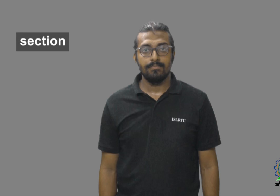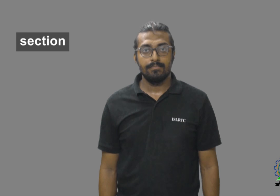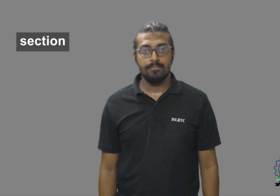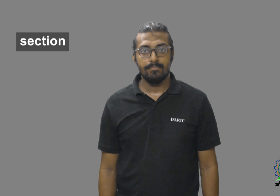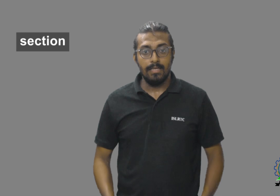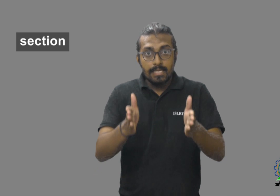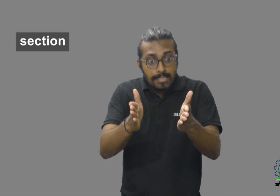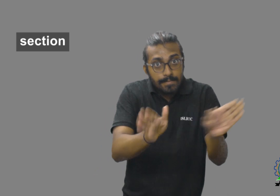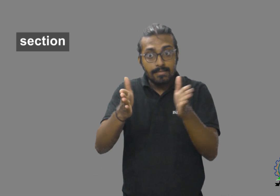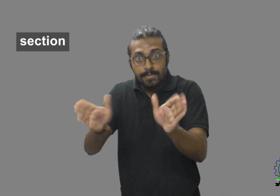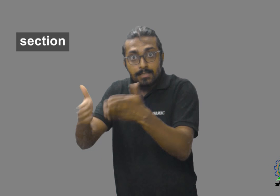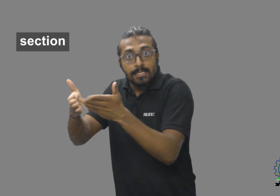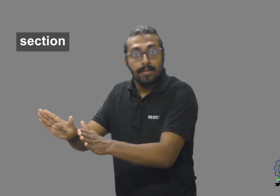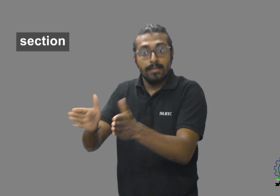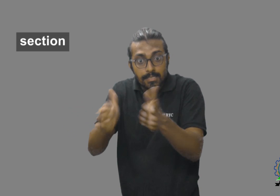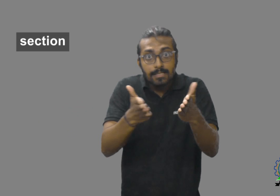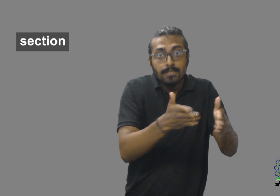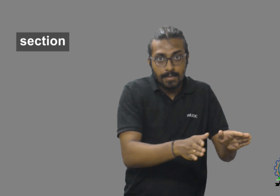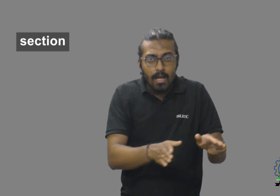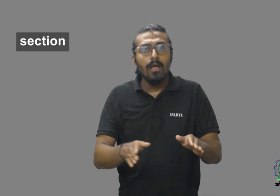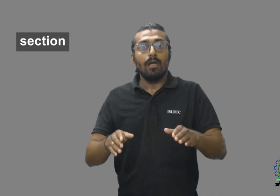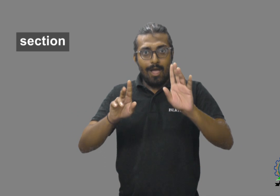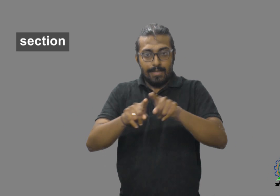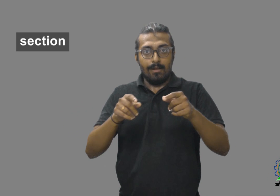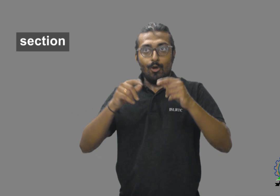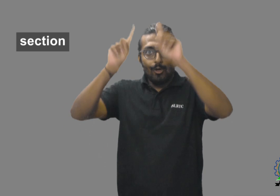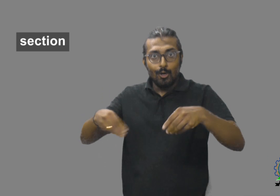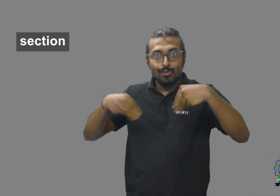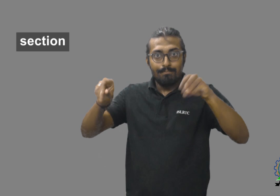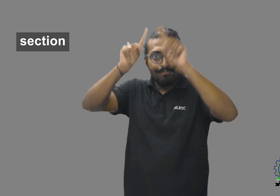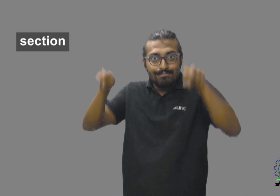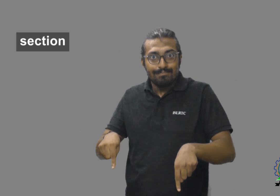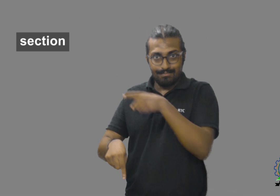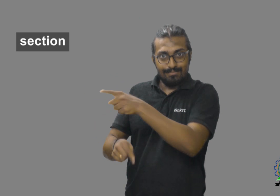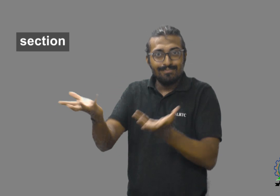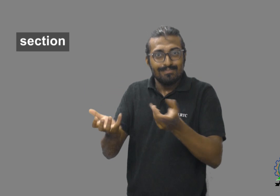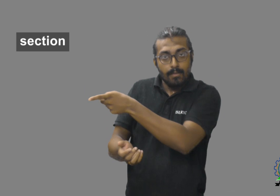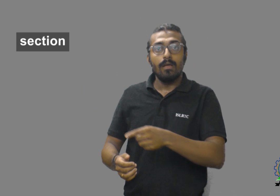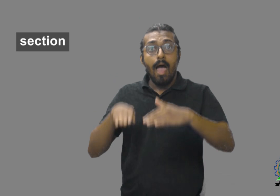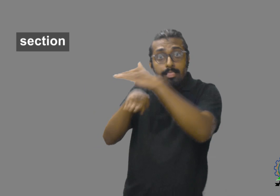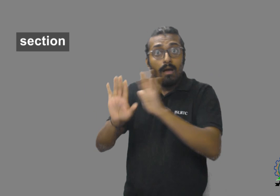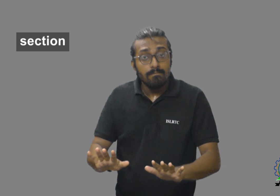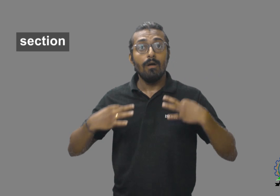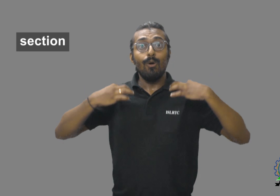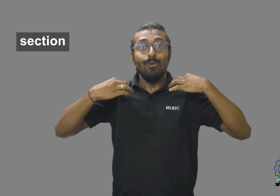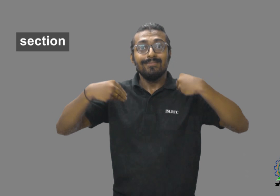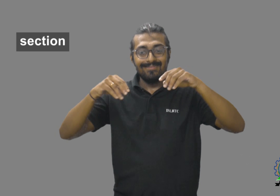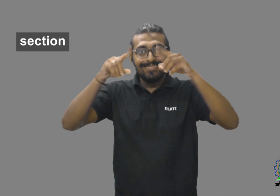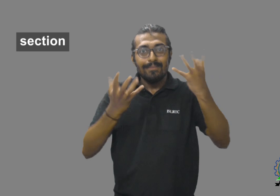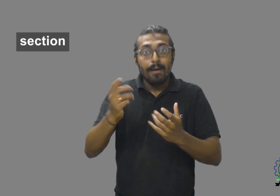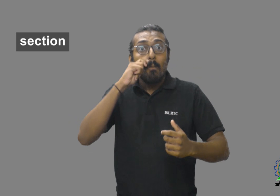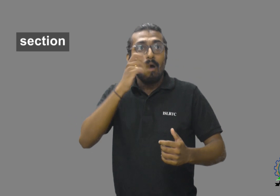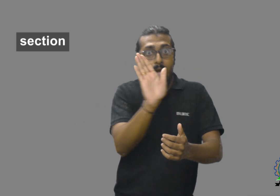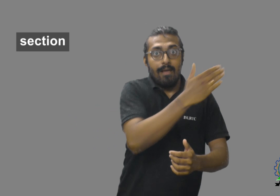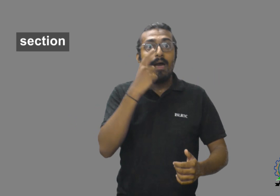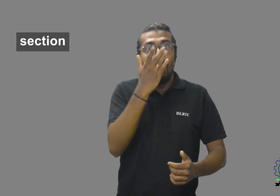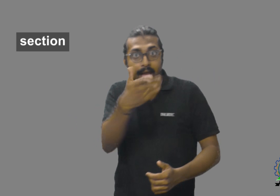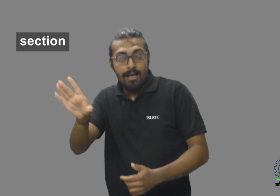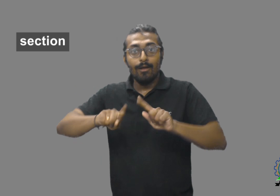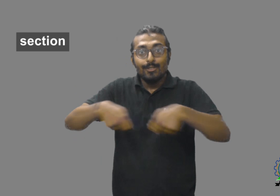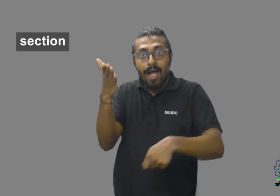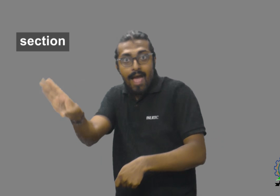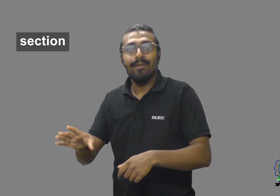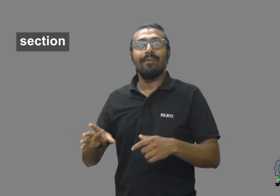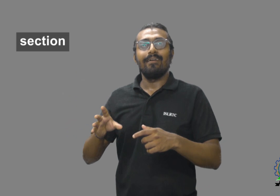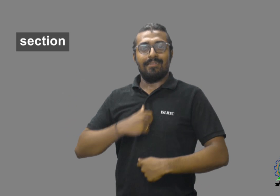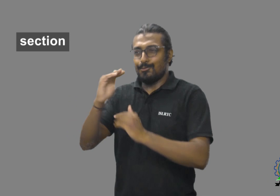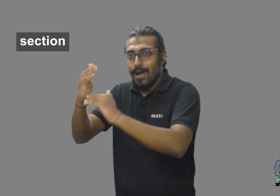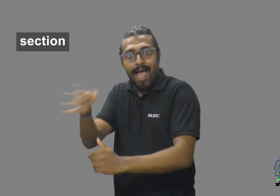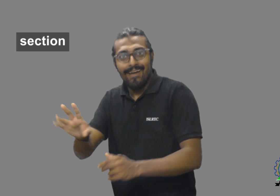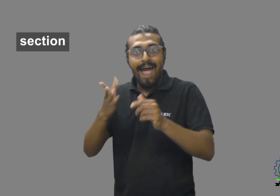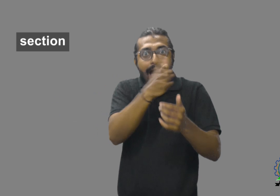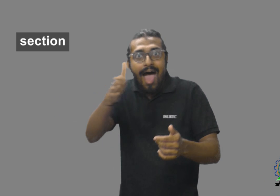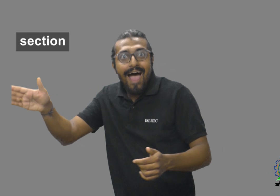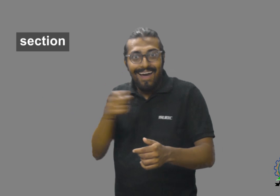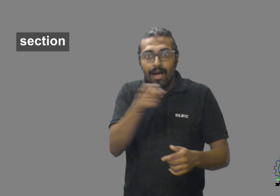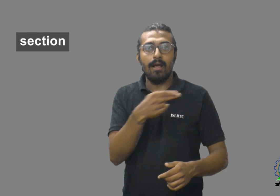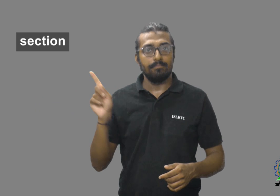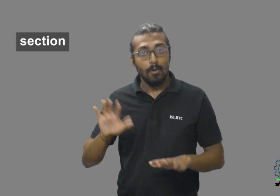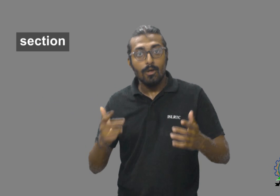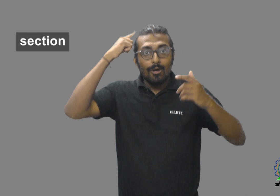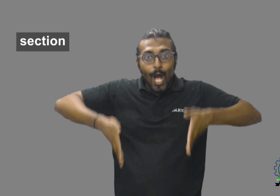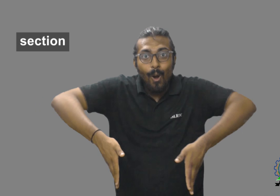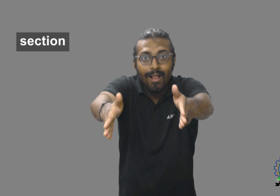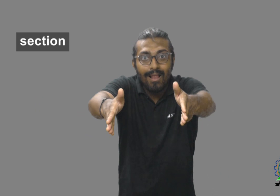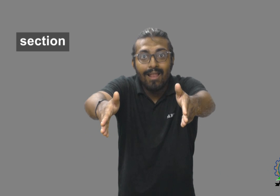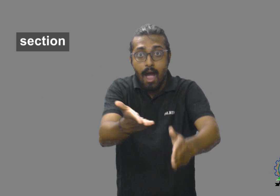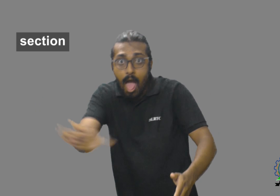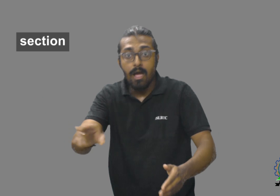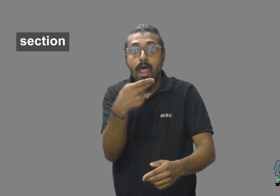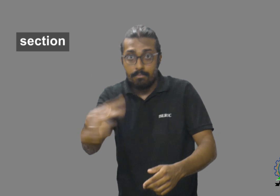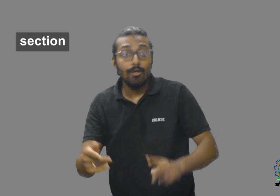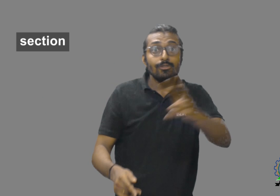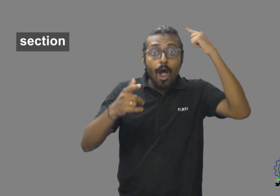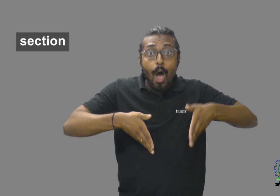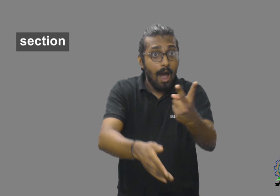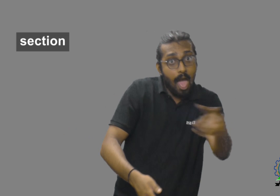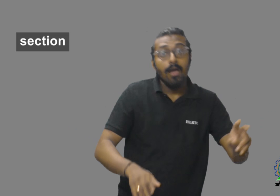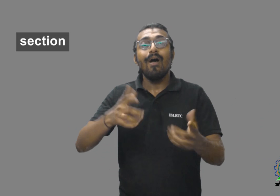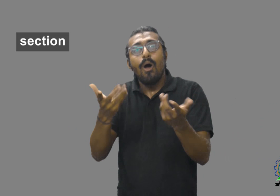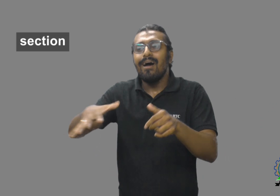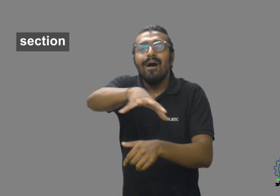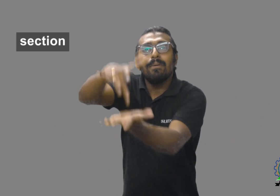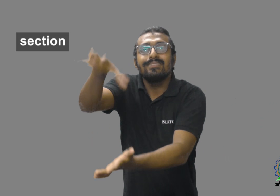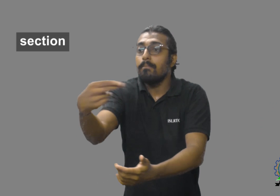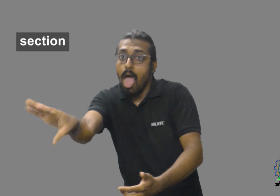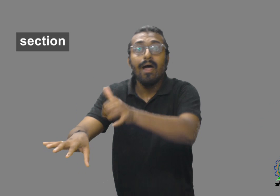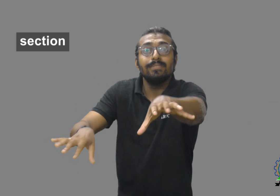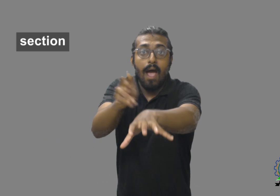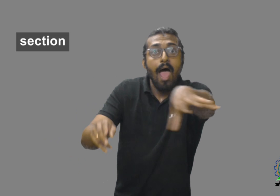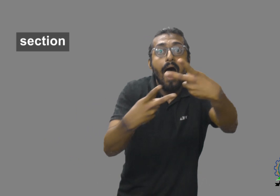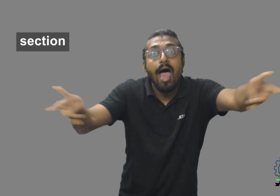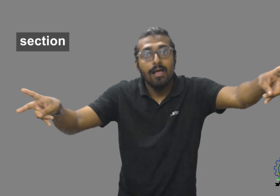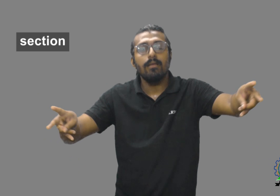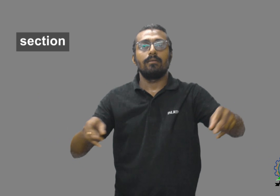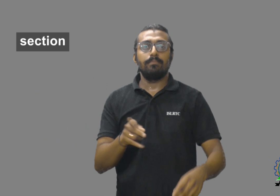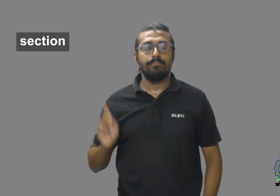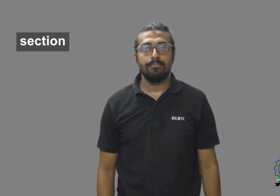Section